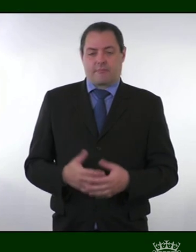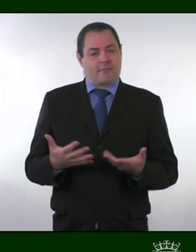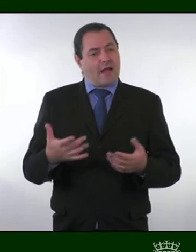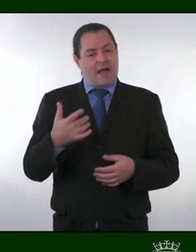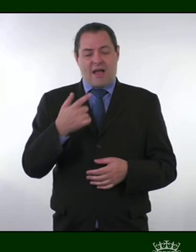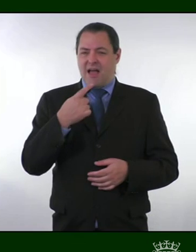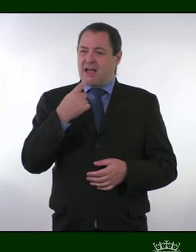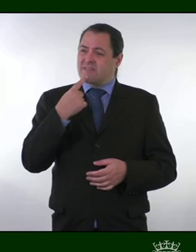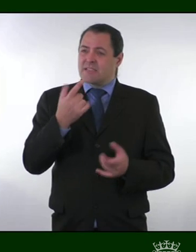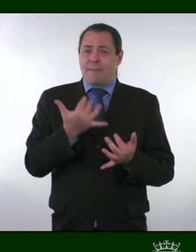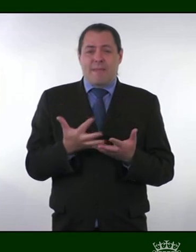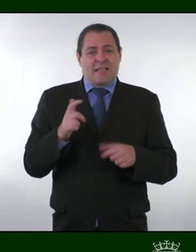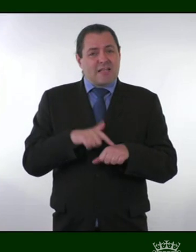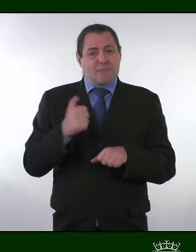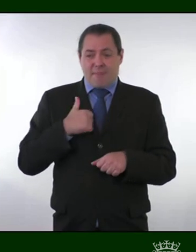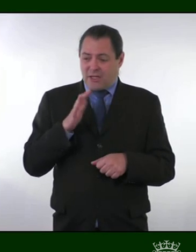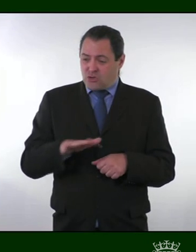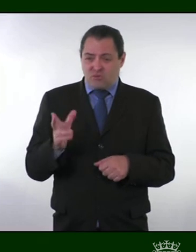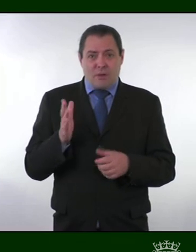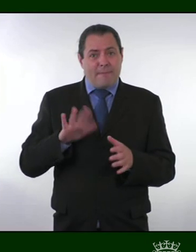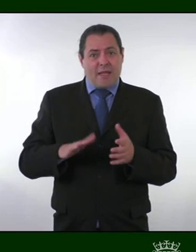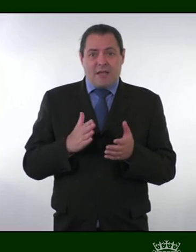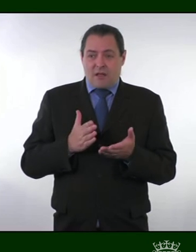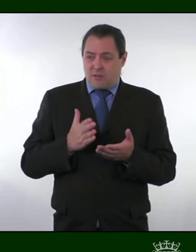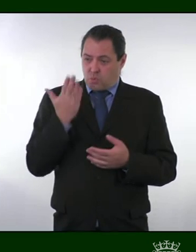I have said it so many times. School is safe. My own children have been in school throughout.